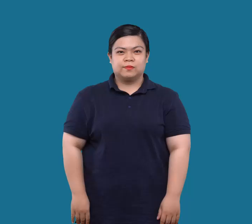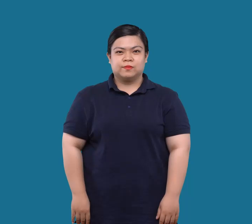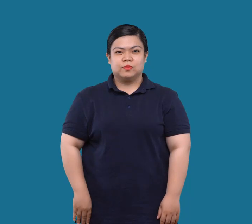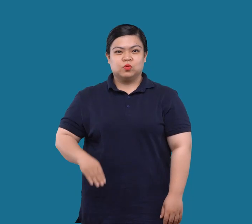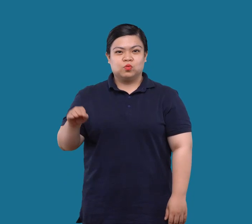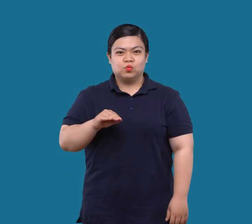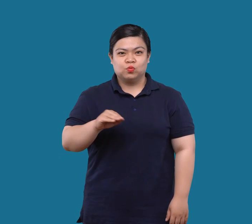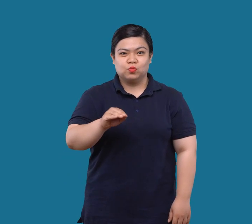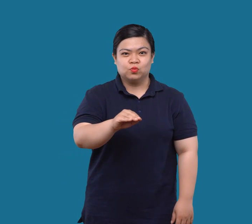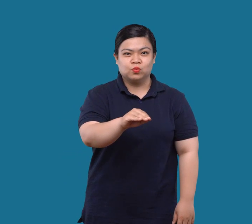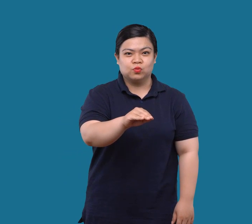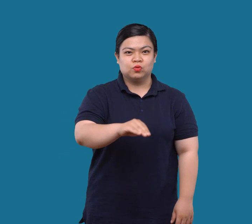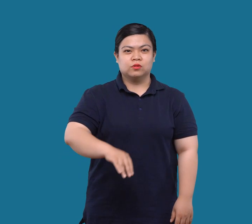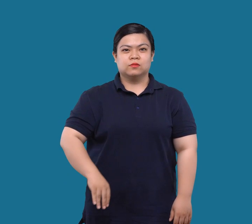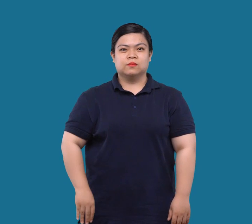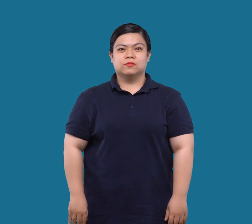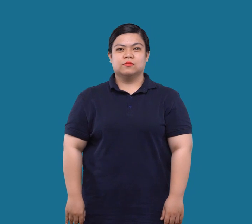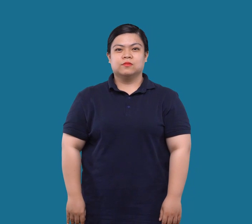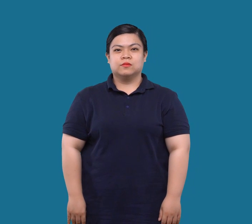con chuột